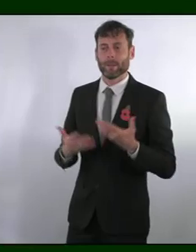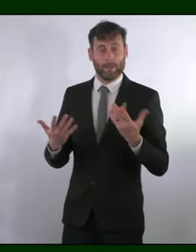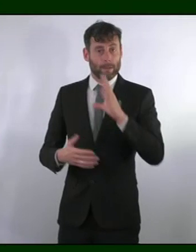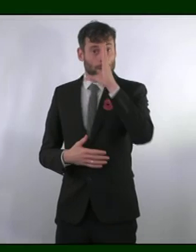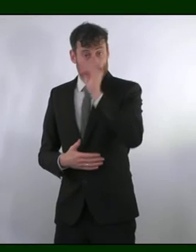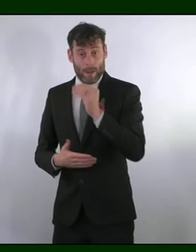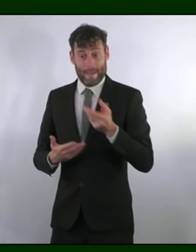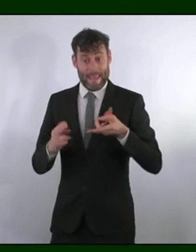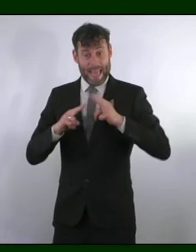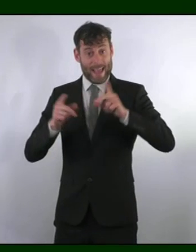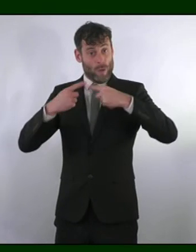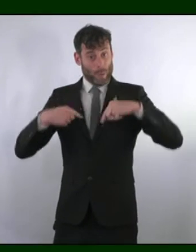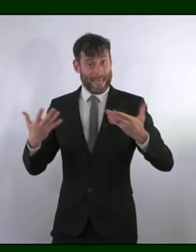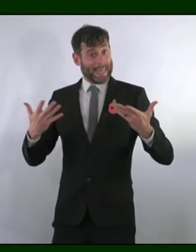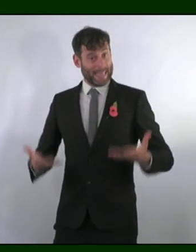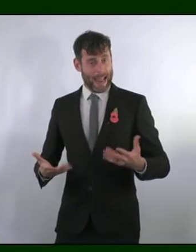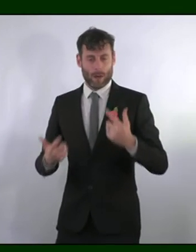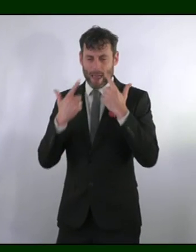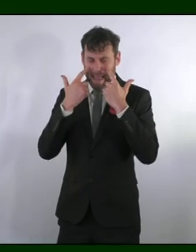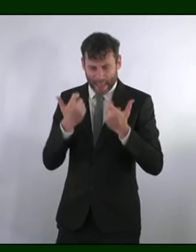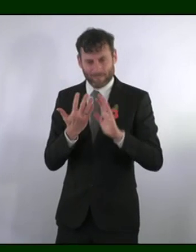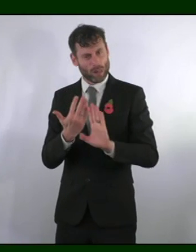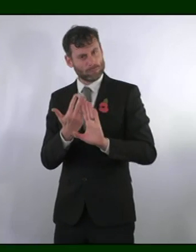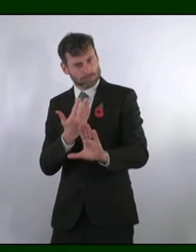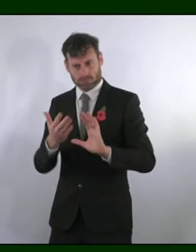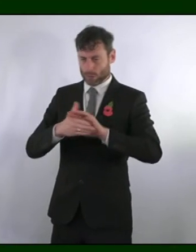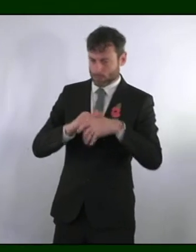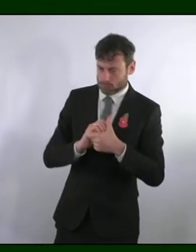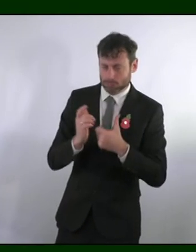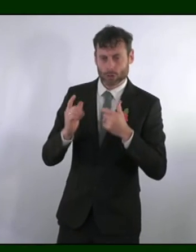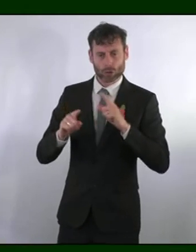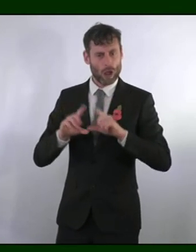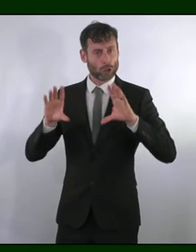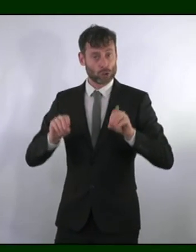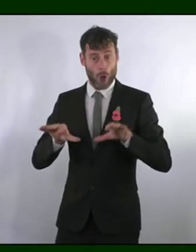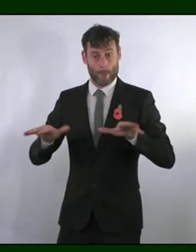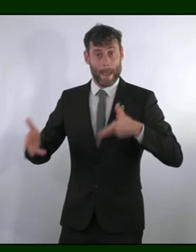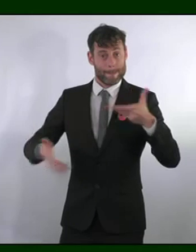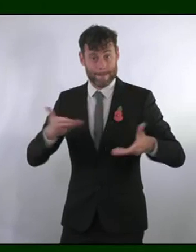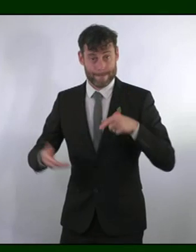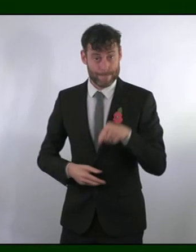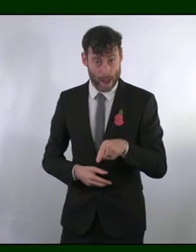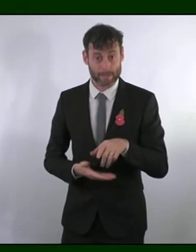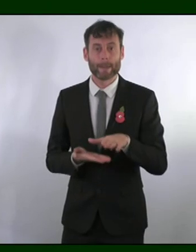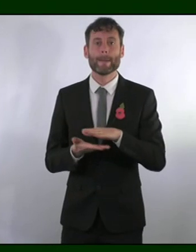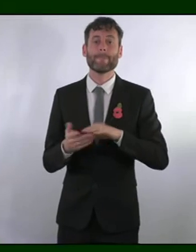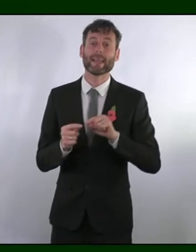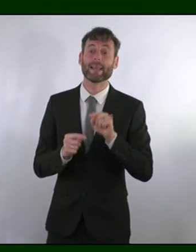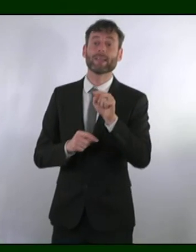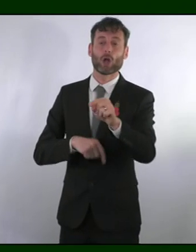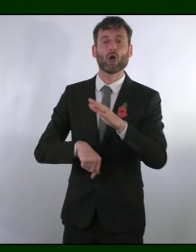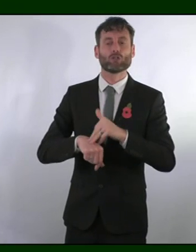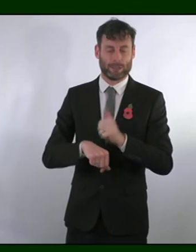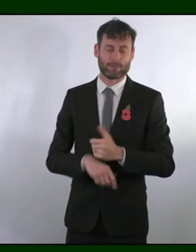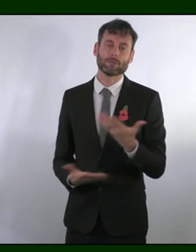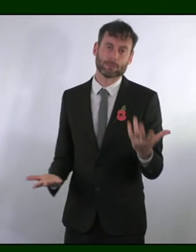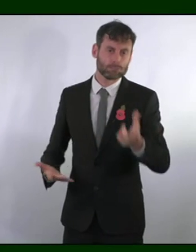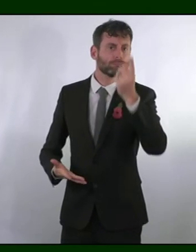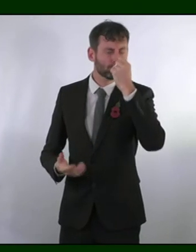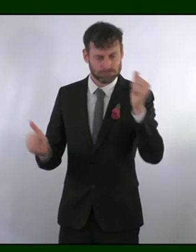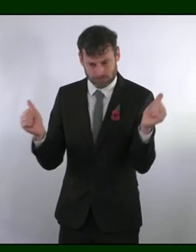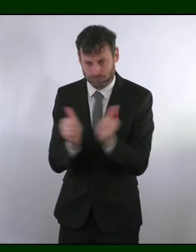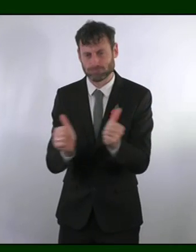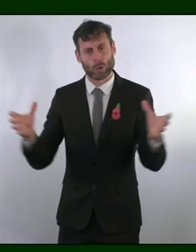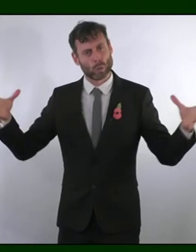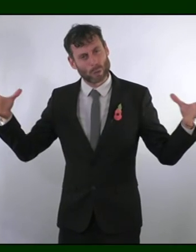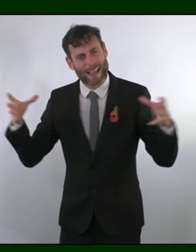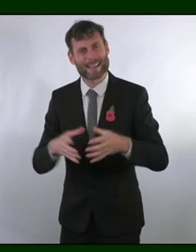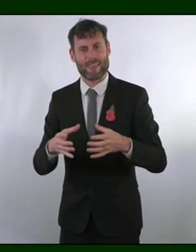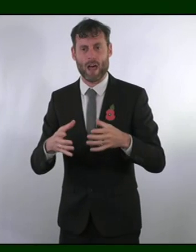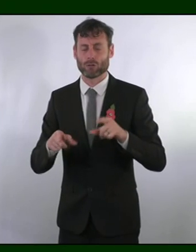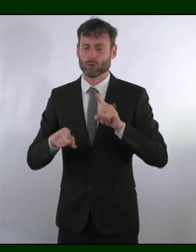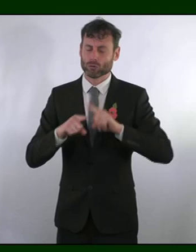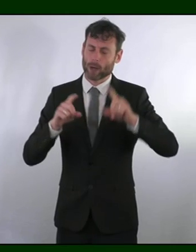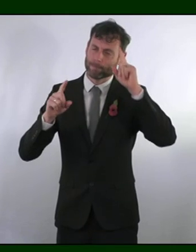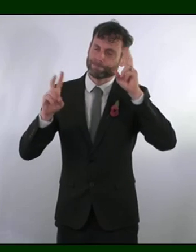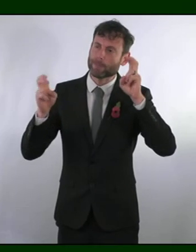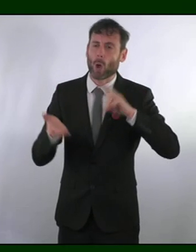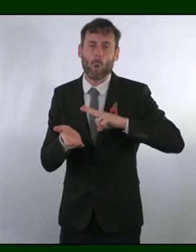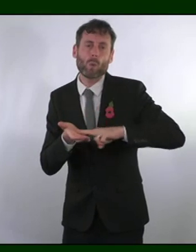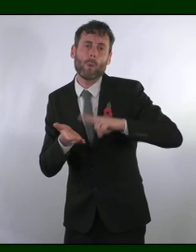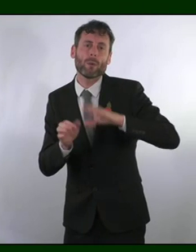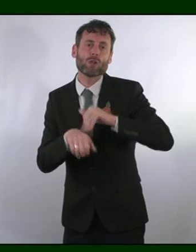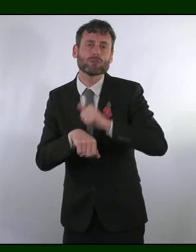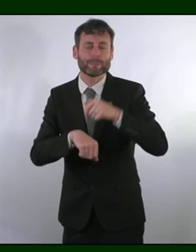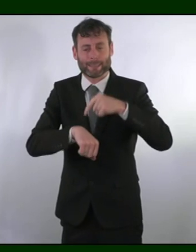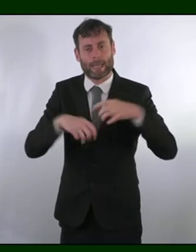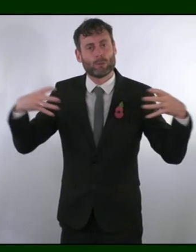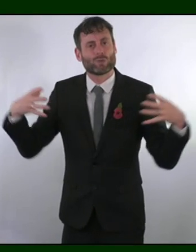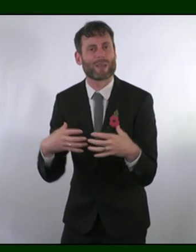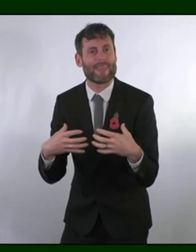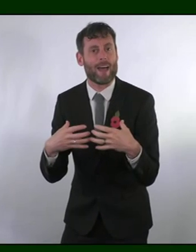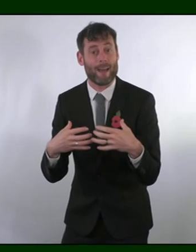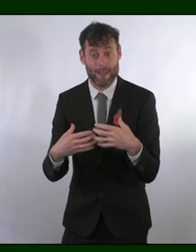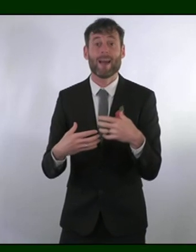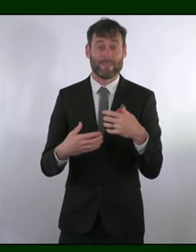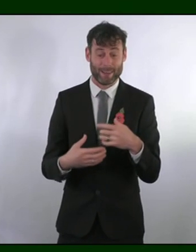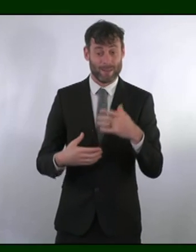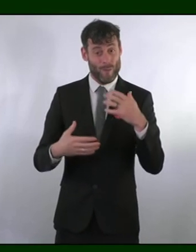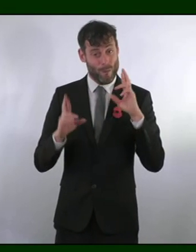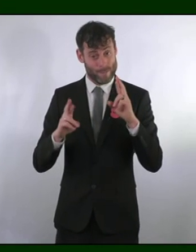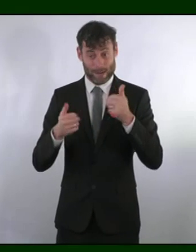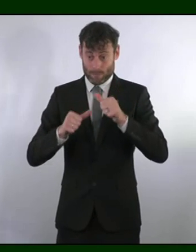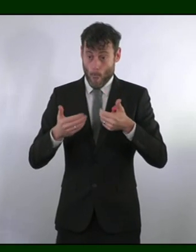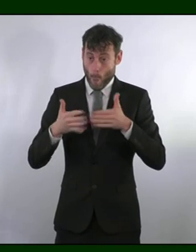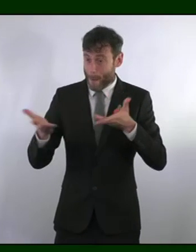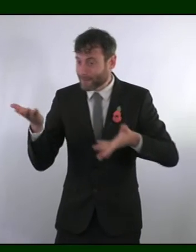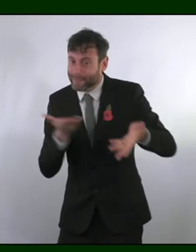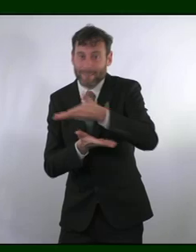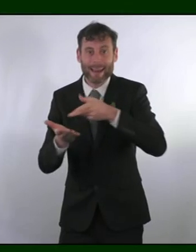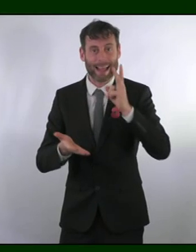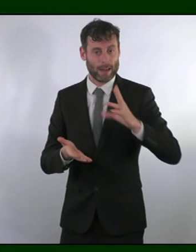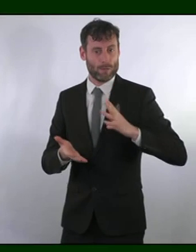All I can say is that the more intensively we together follow the rules and the more we follow the guidance in this tough period leading up to 2 December, the bigger the chance collectively we will have of as normal a Christmas as possible and getting things open in time for Christmas as well.